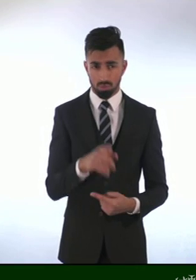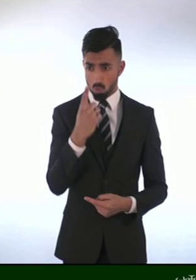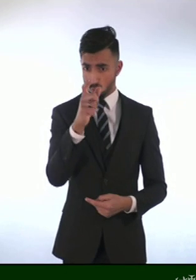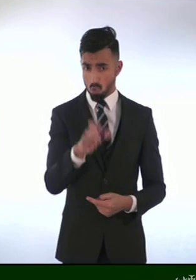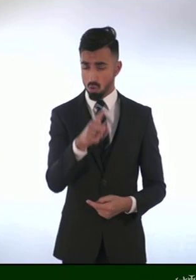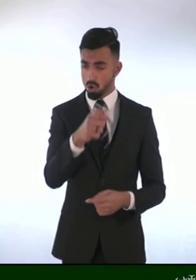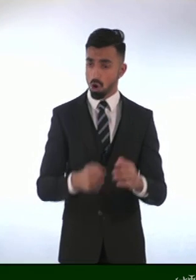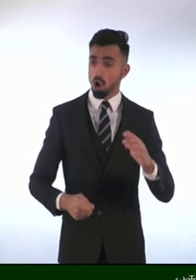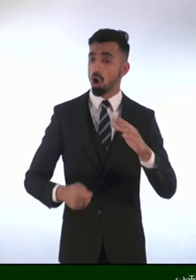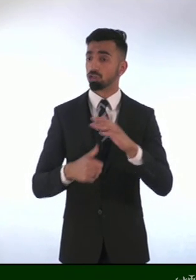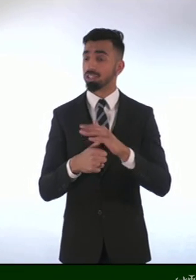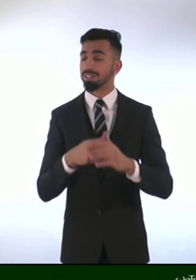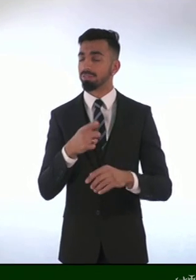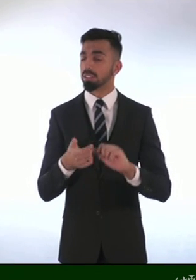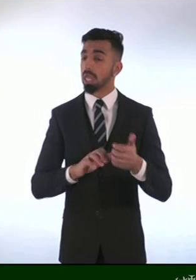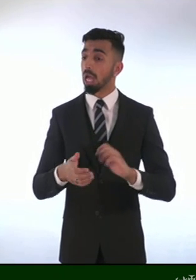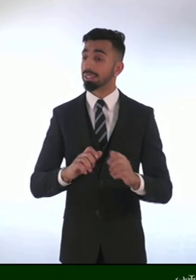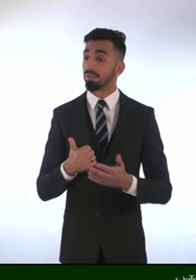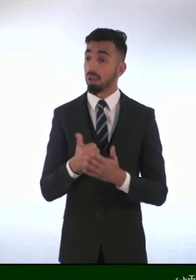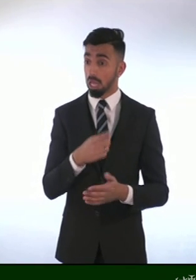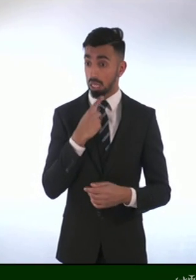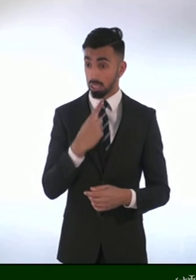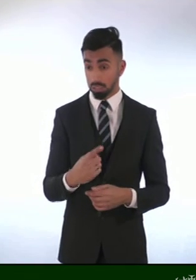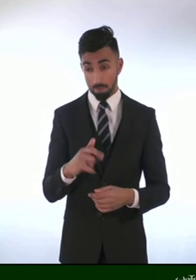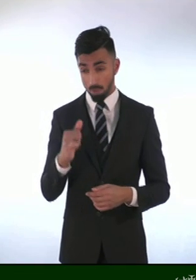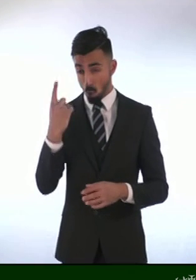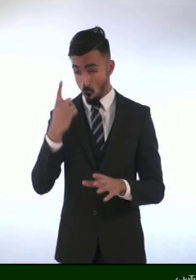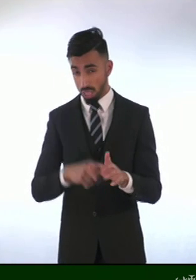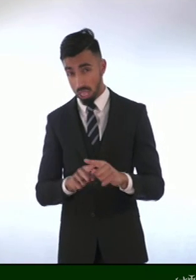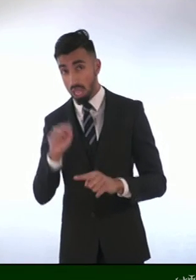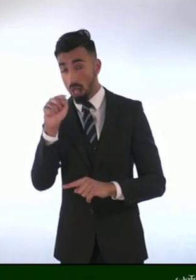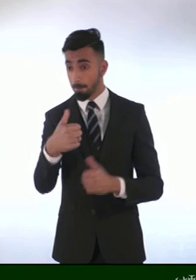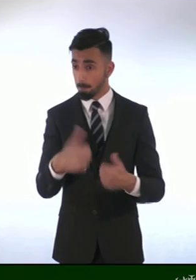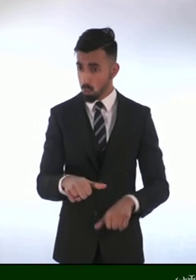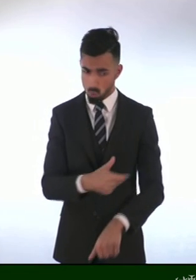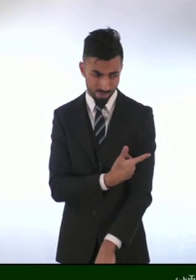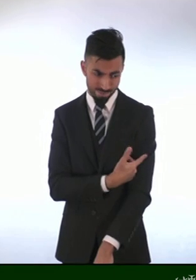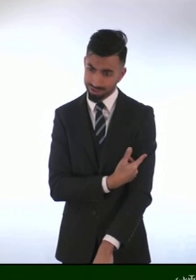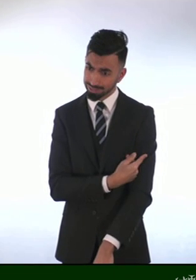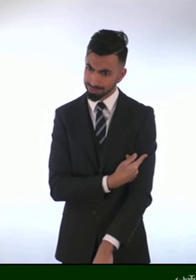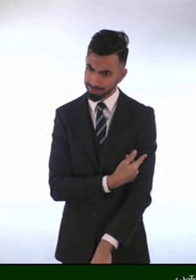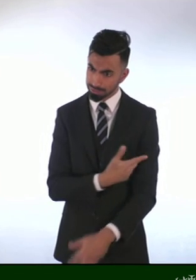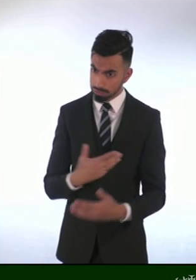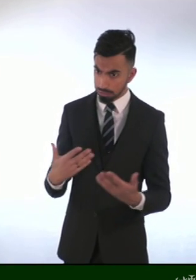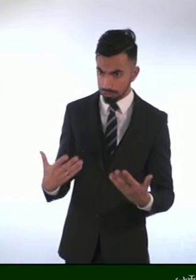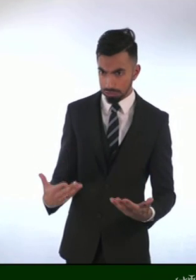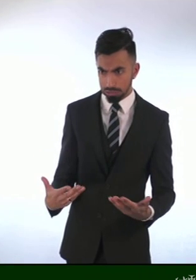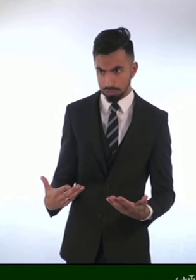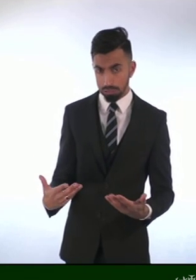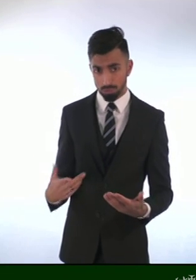He has also suggested that, until that vaccine is available, it may be difficult to ease restrictions successfully.